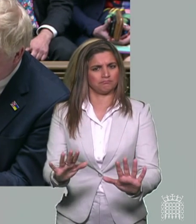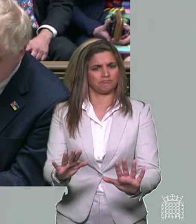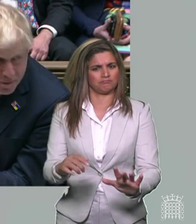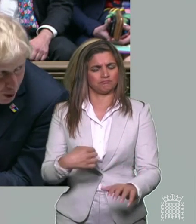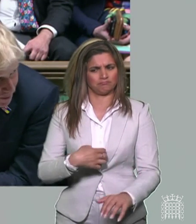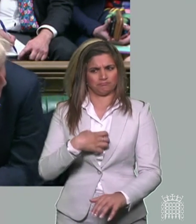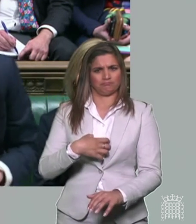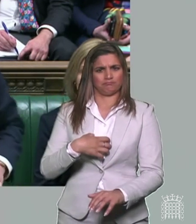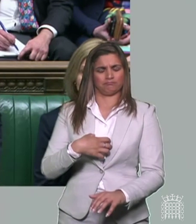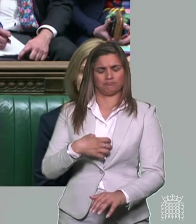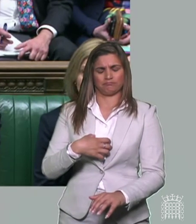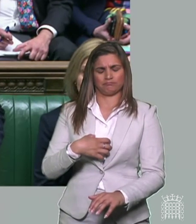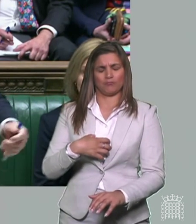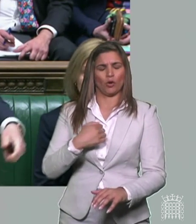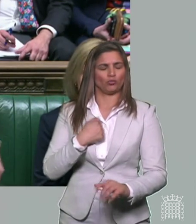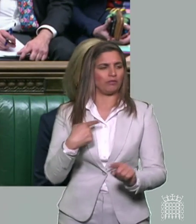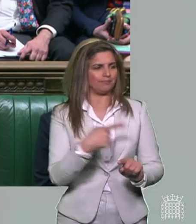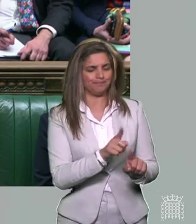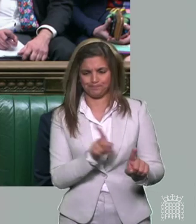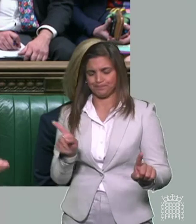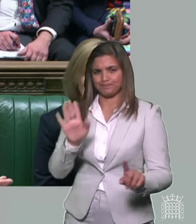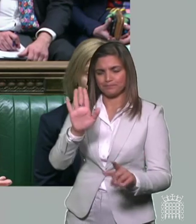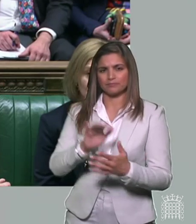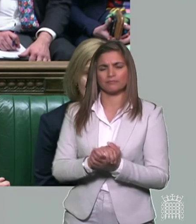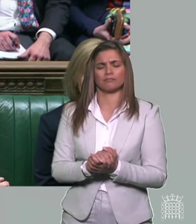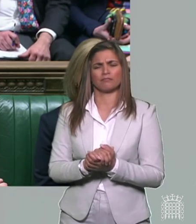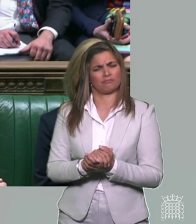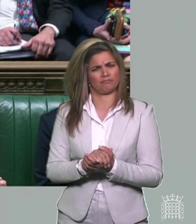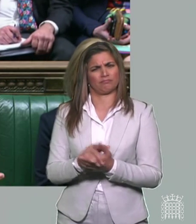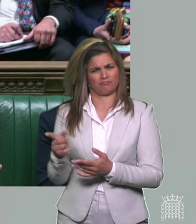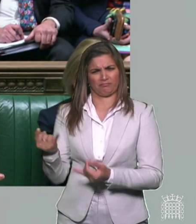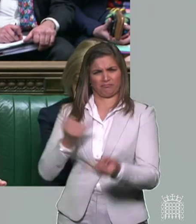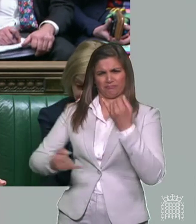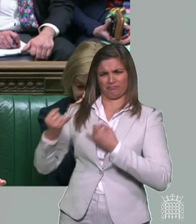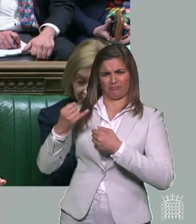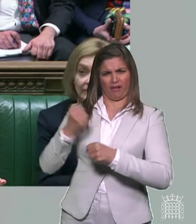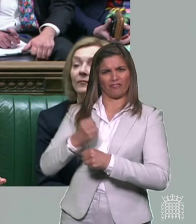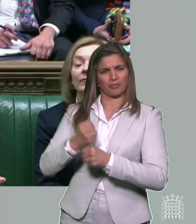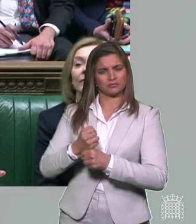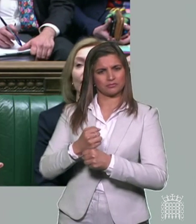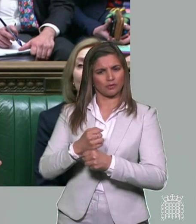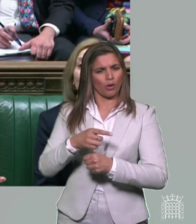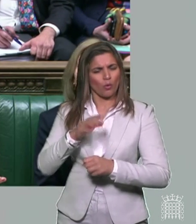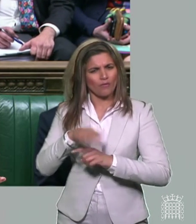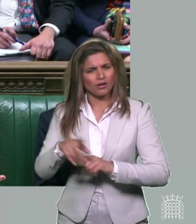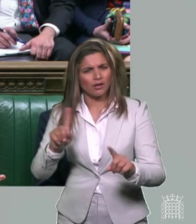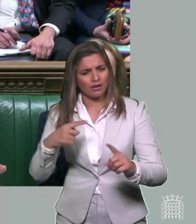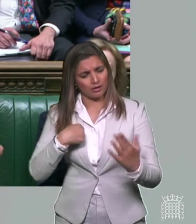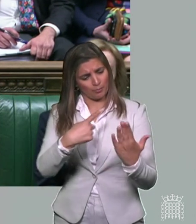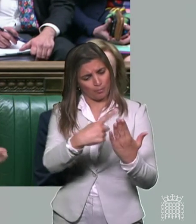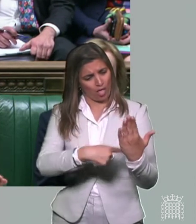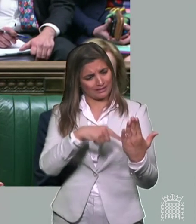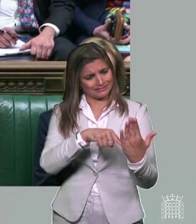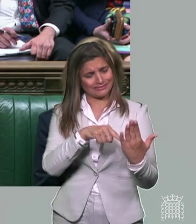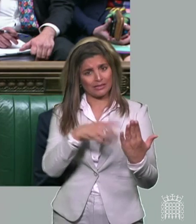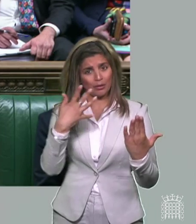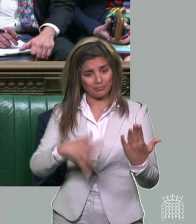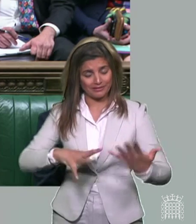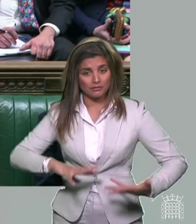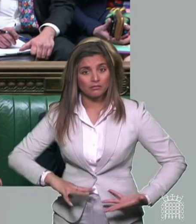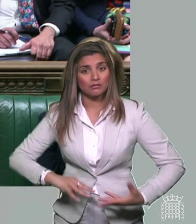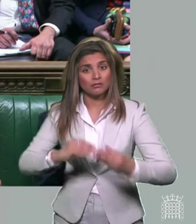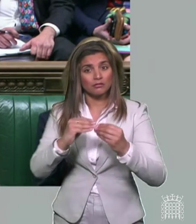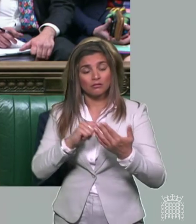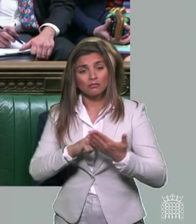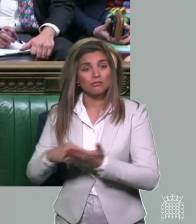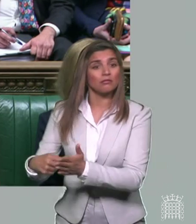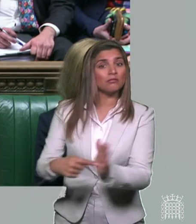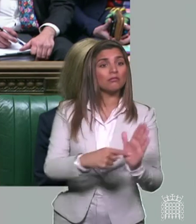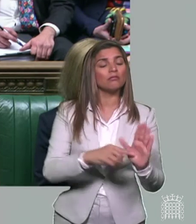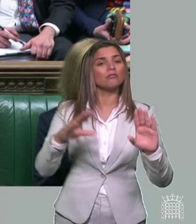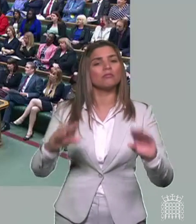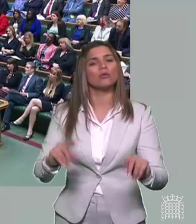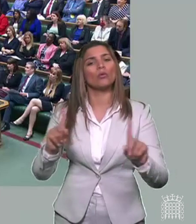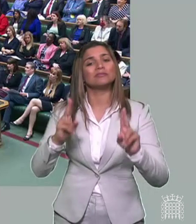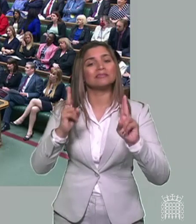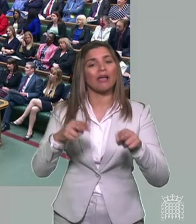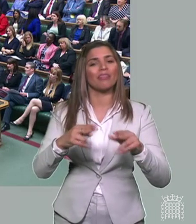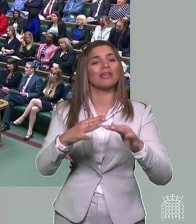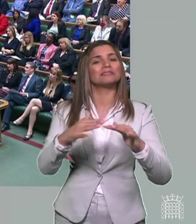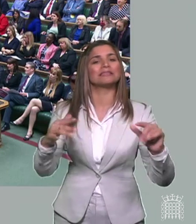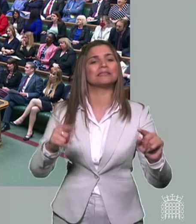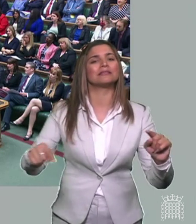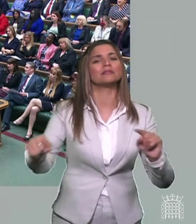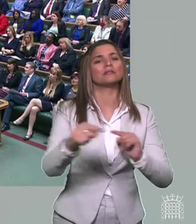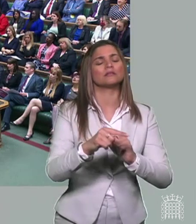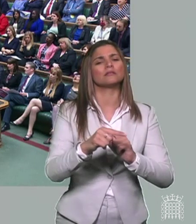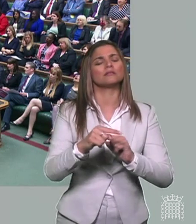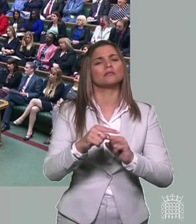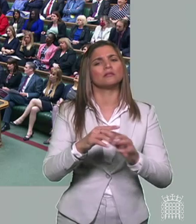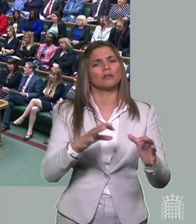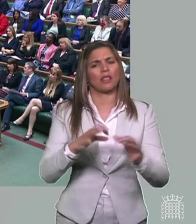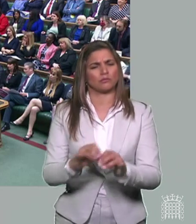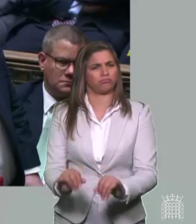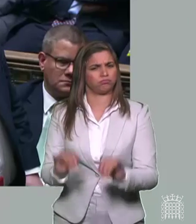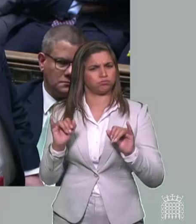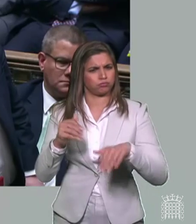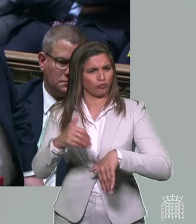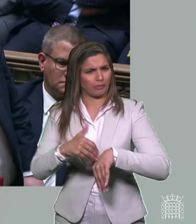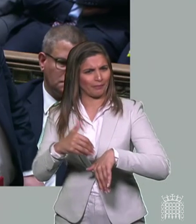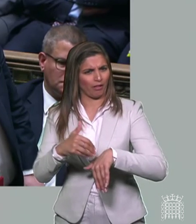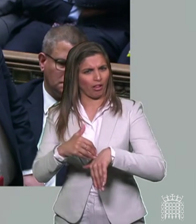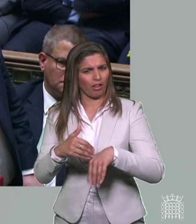I was slightly taken aback for the Government to be criticised over the policy that we have devised to end the deaths at sea in the channel as a result of cruel criminal gangs.